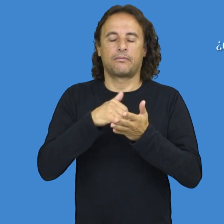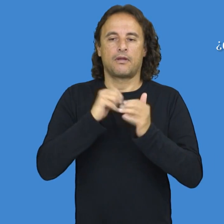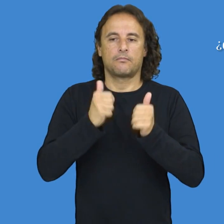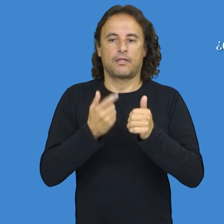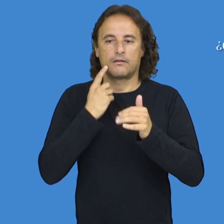empezar